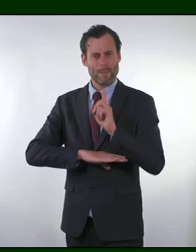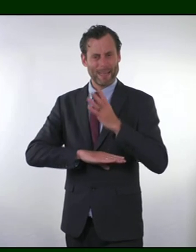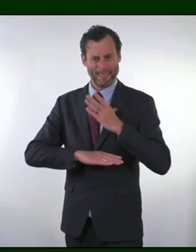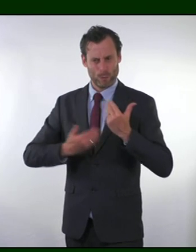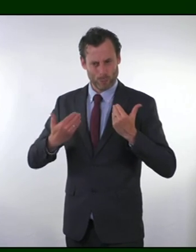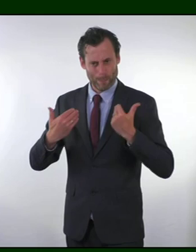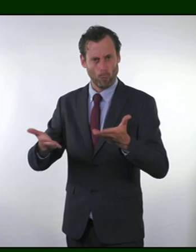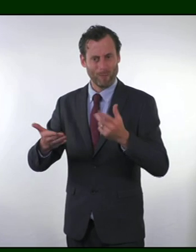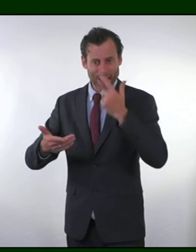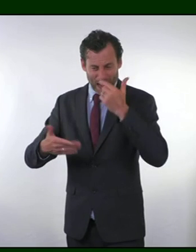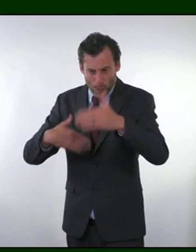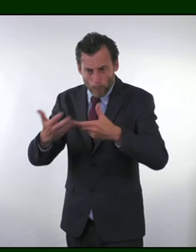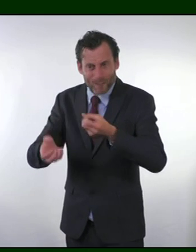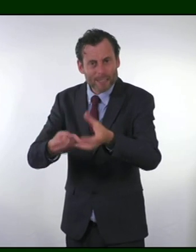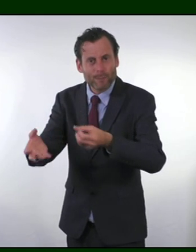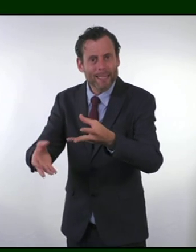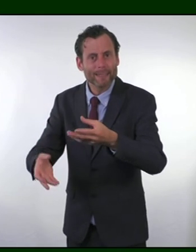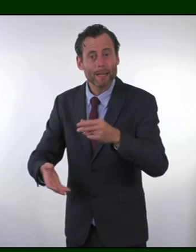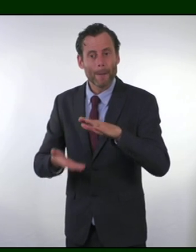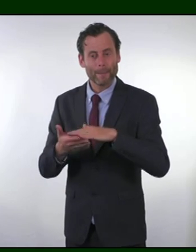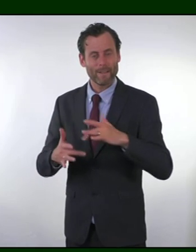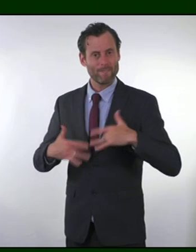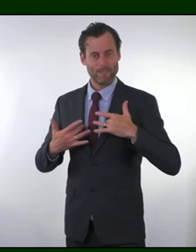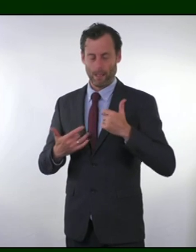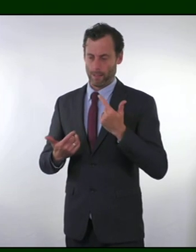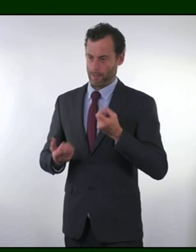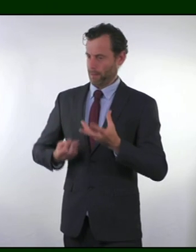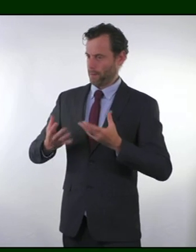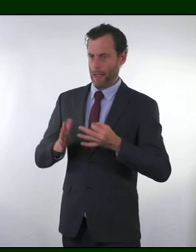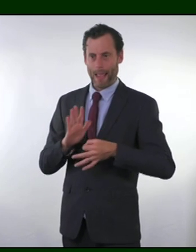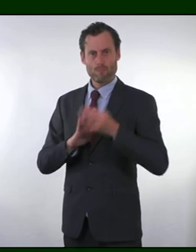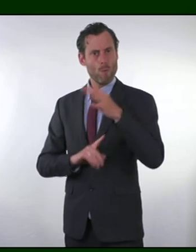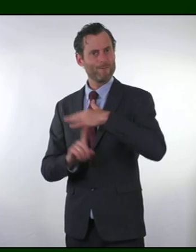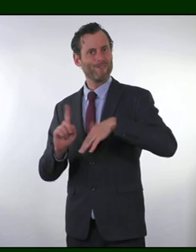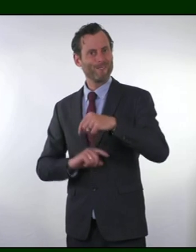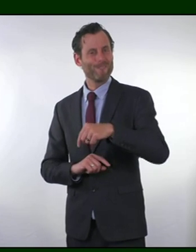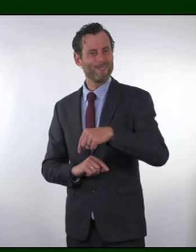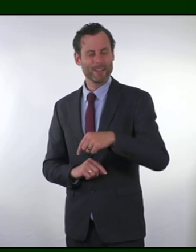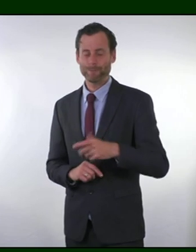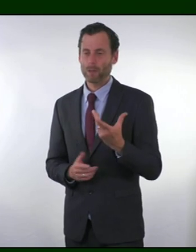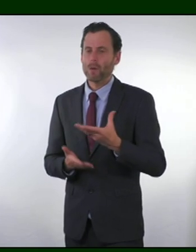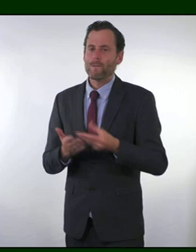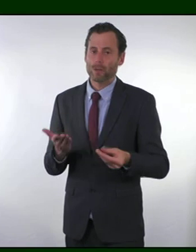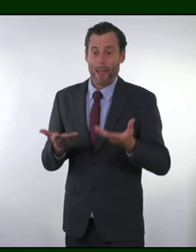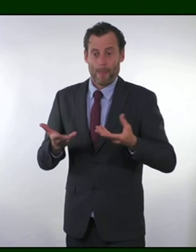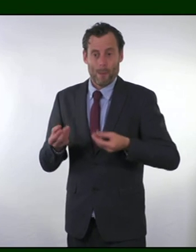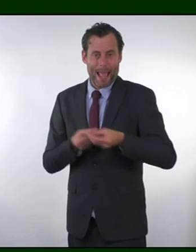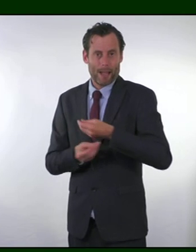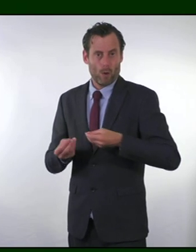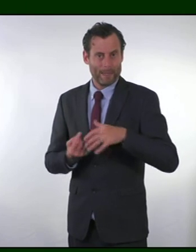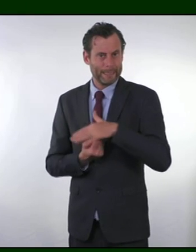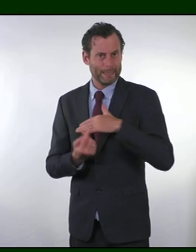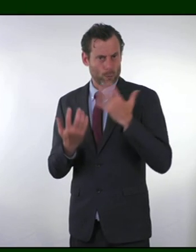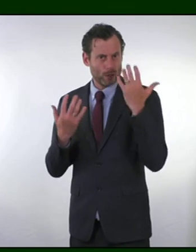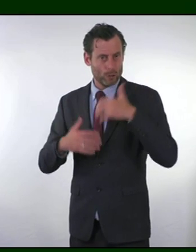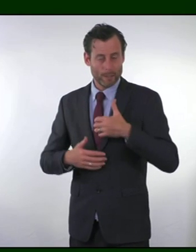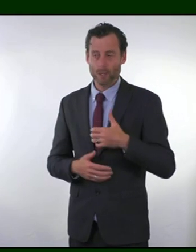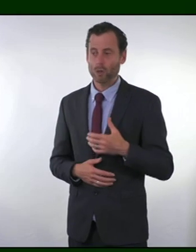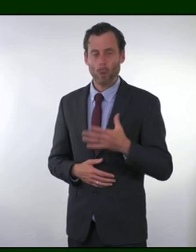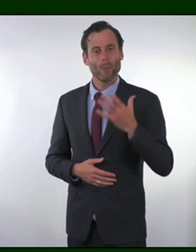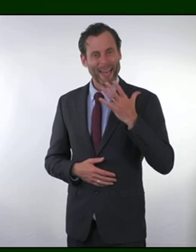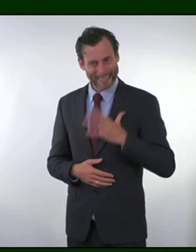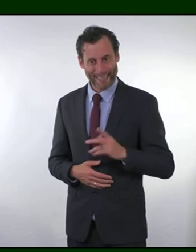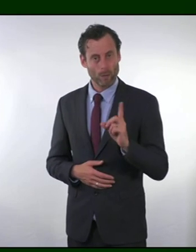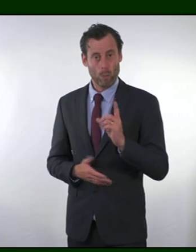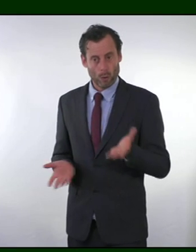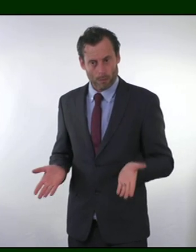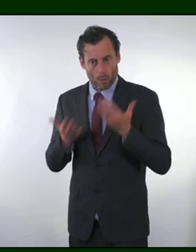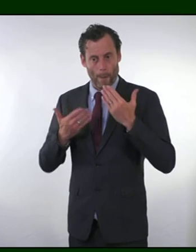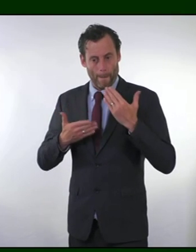We need to make sure that our communities see tangible improvements in what is happening around them, and, particularly given the economic situation we face at the moment, there is a premium on doing that quickly.